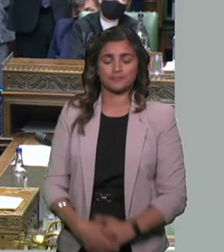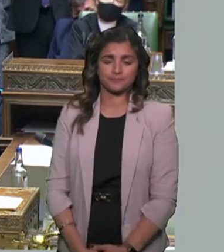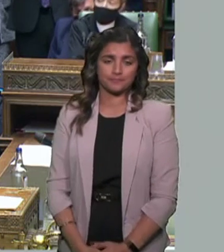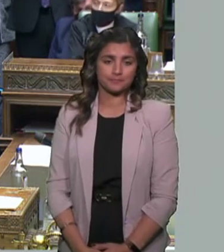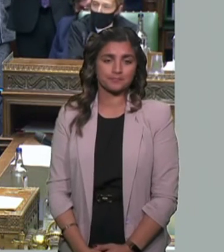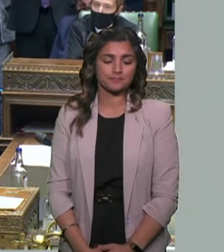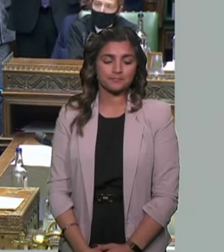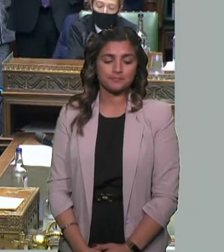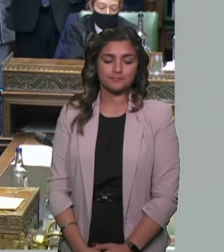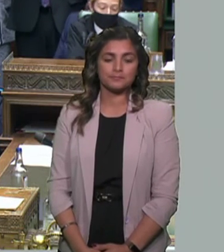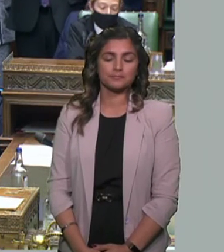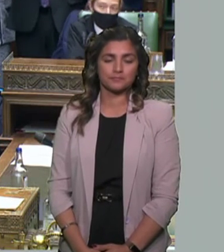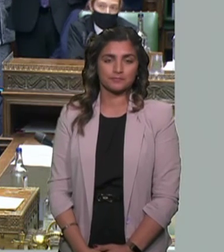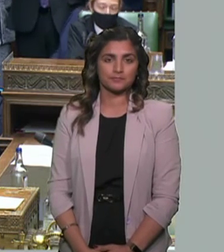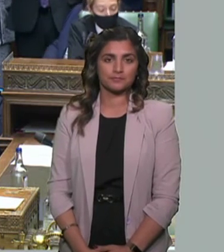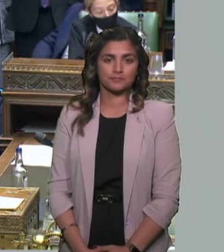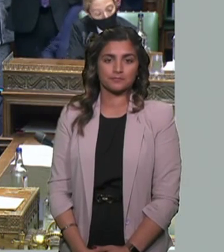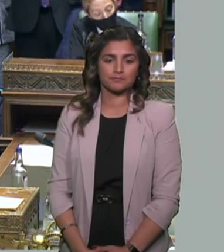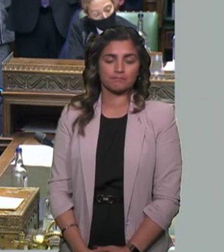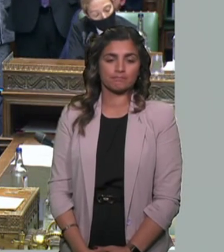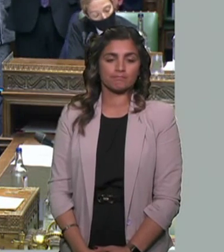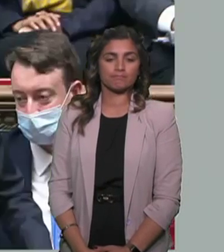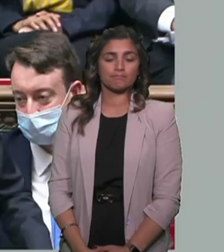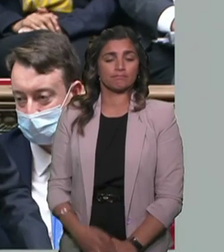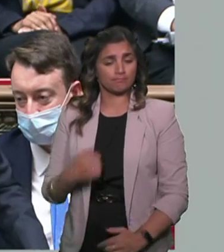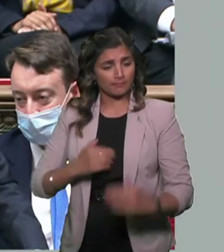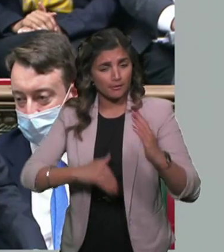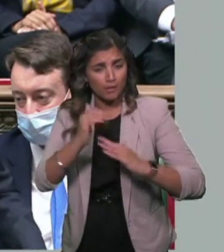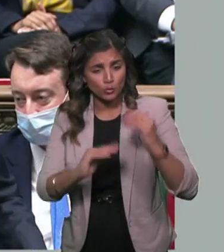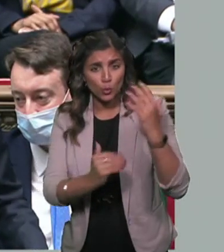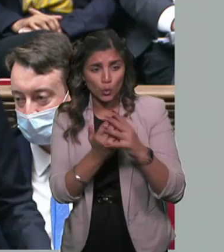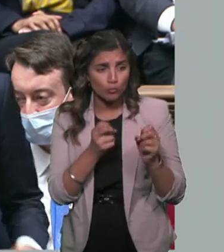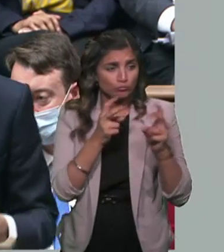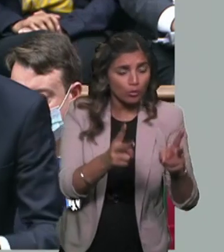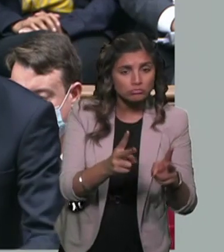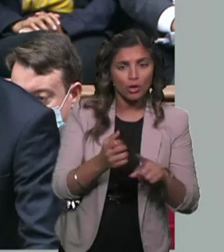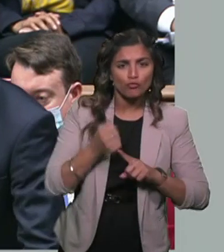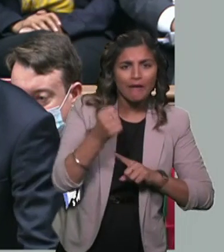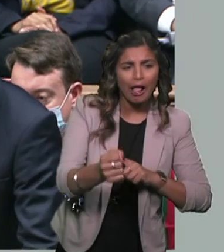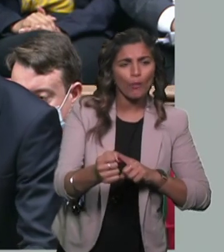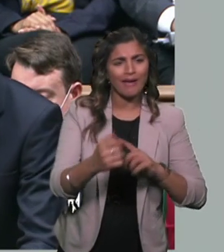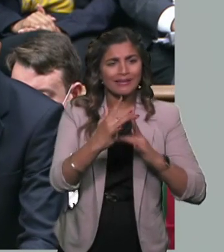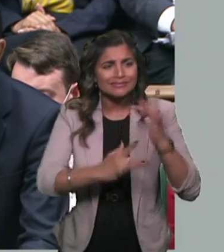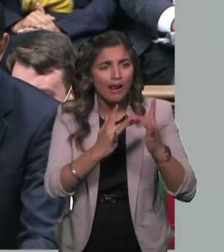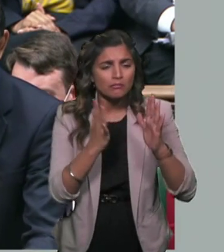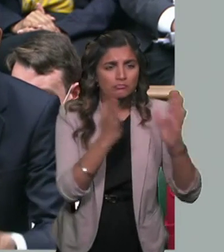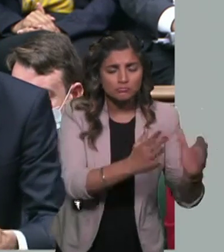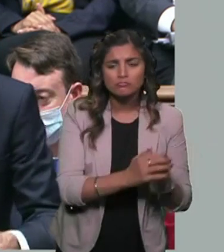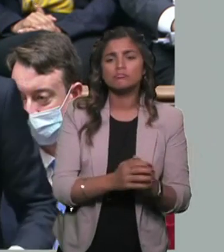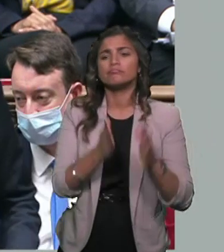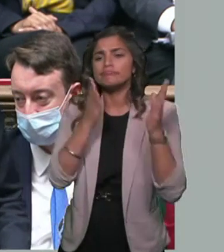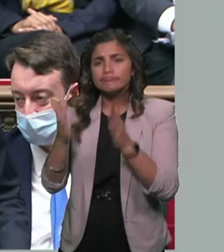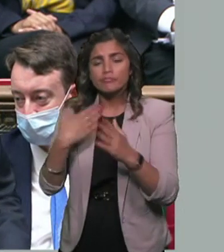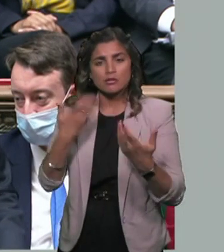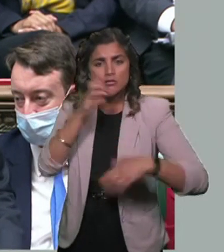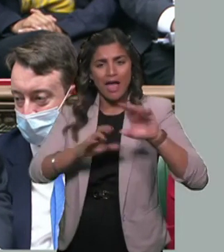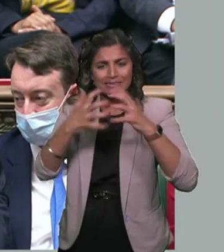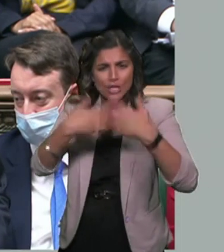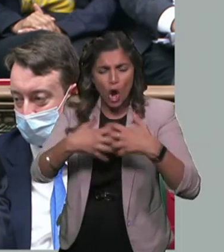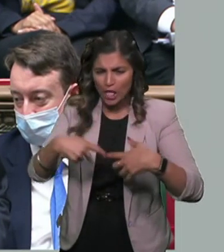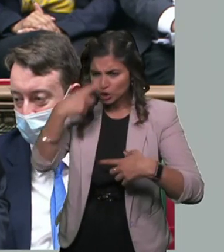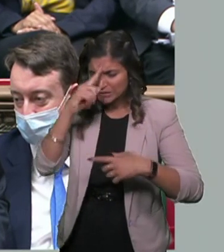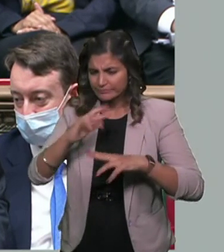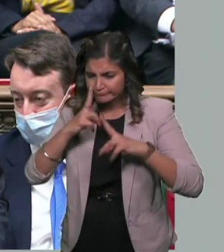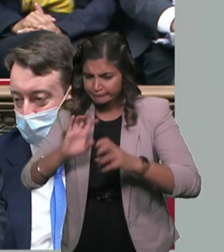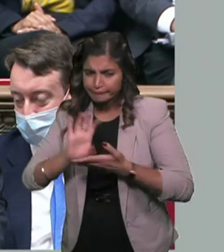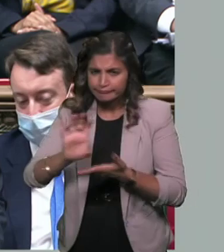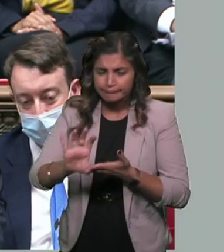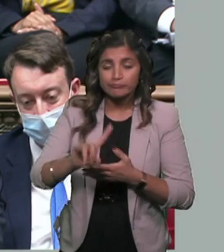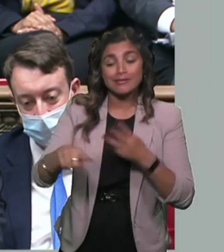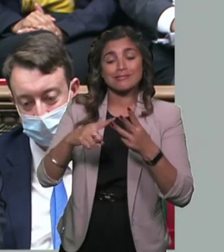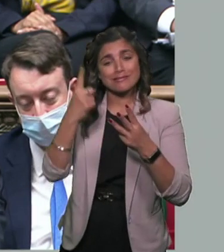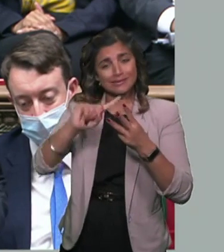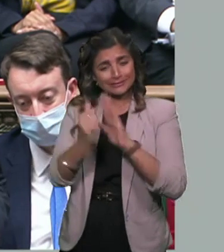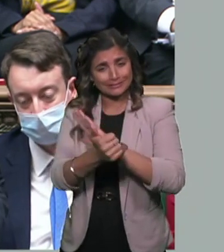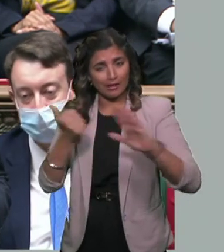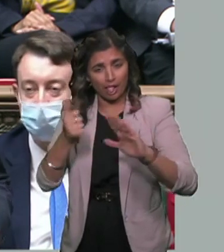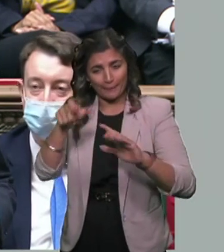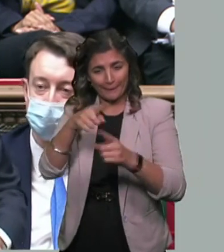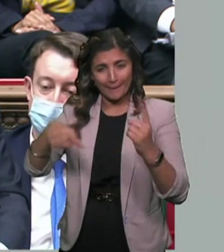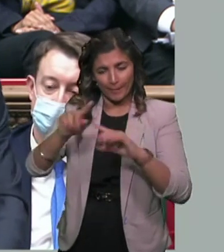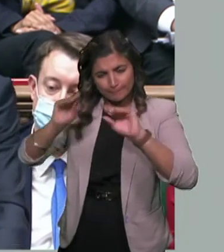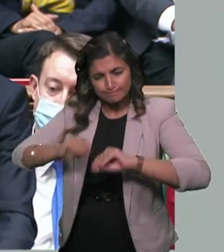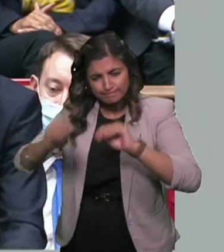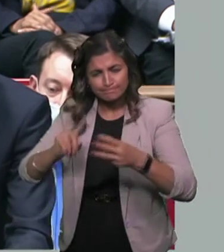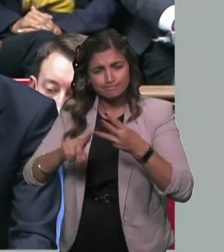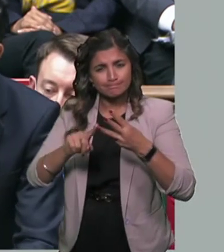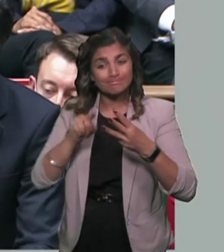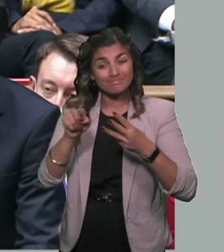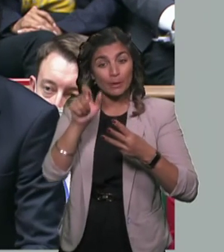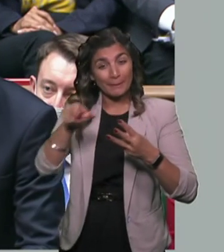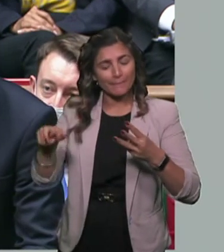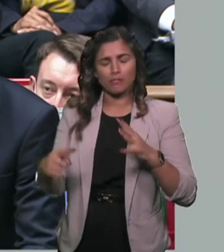So we are building our infrastructure with new roads, railways and broadband; cementing our status as a science and technology superpower; and strengthening the skills of our people, the country’s greatest asset.